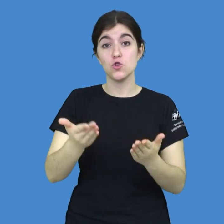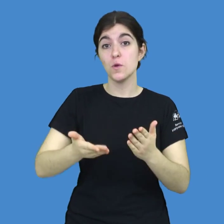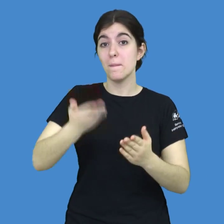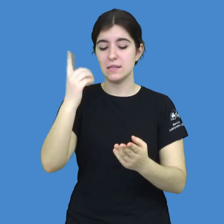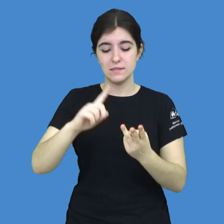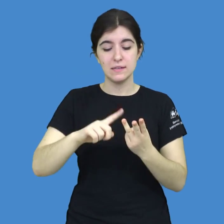superior